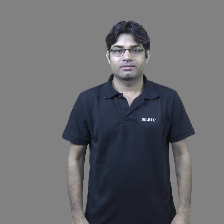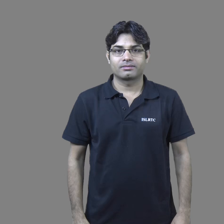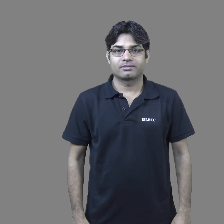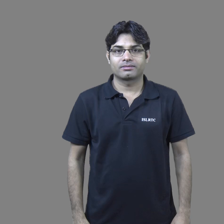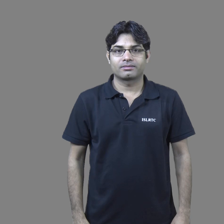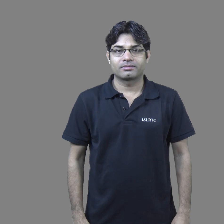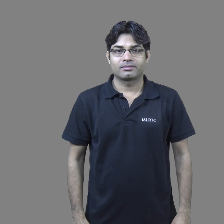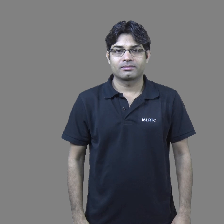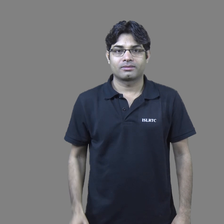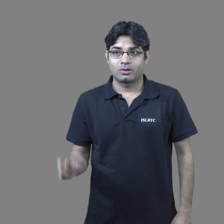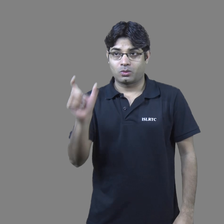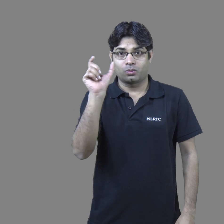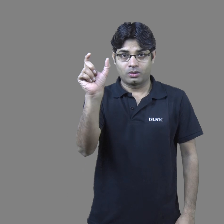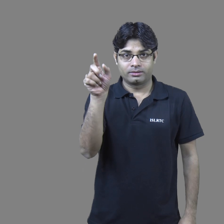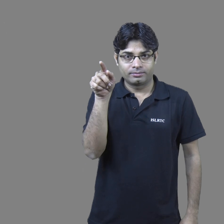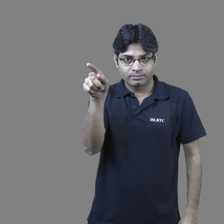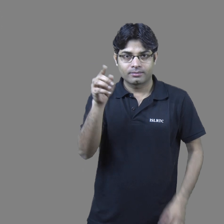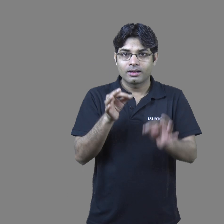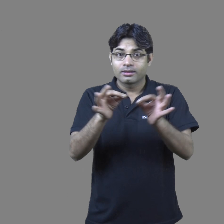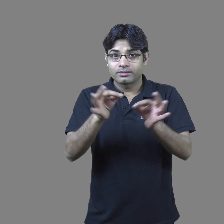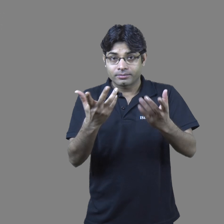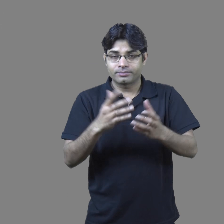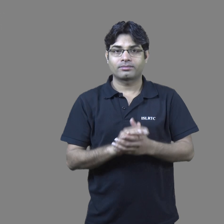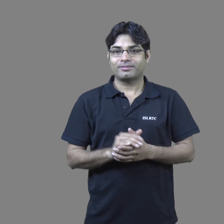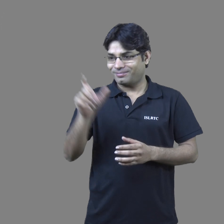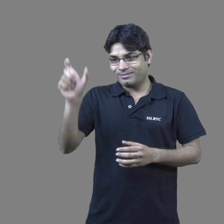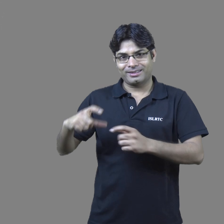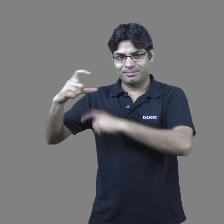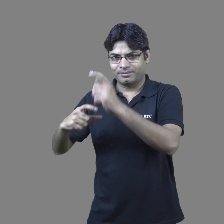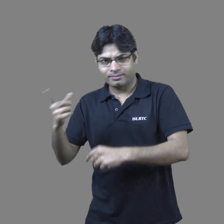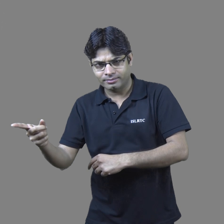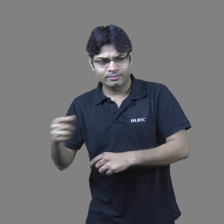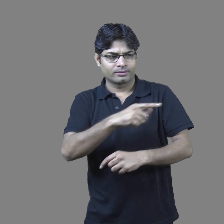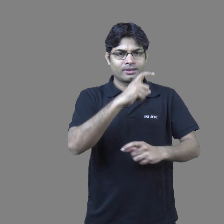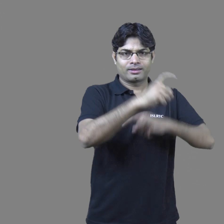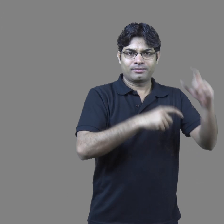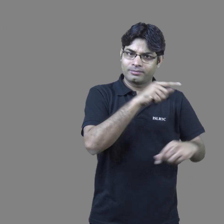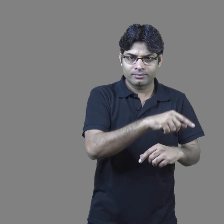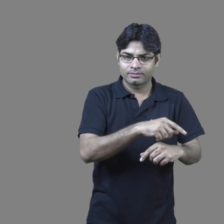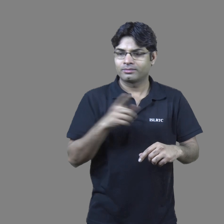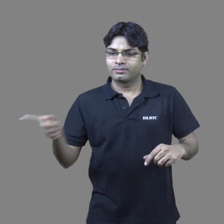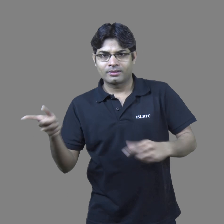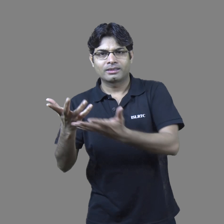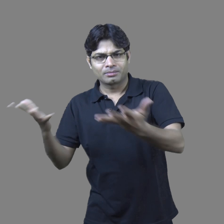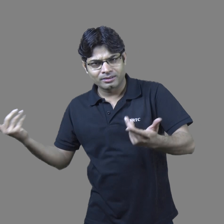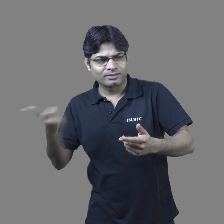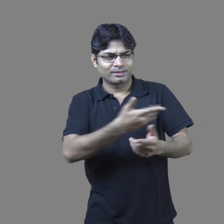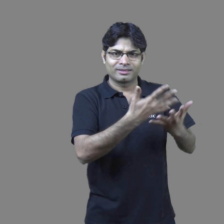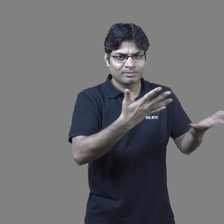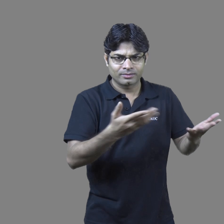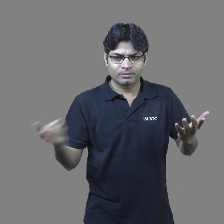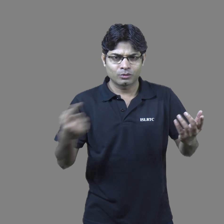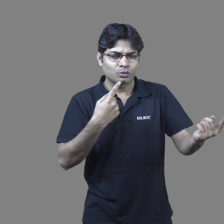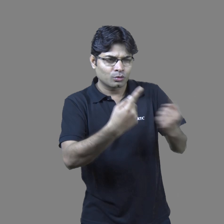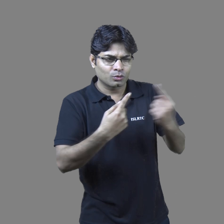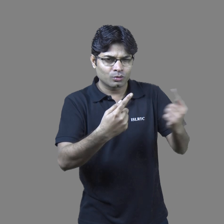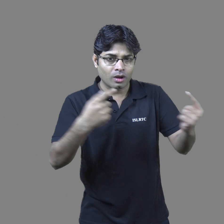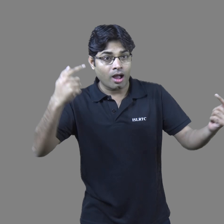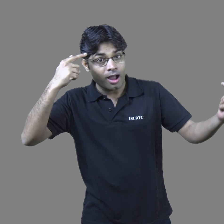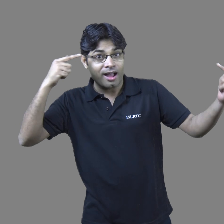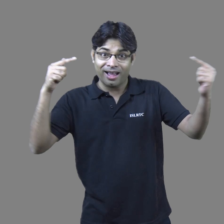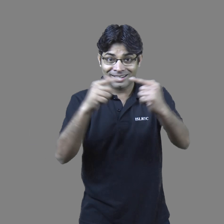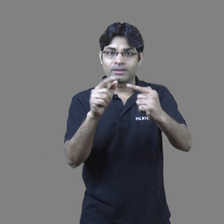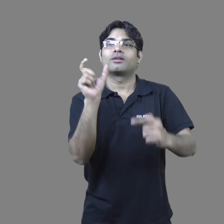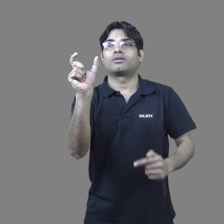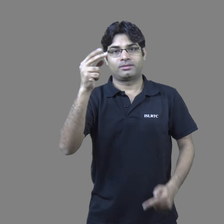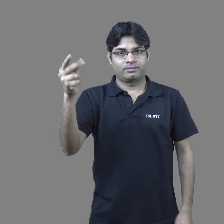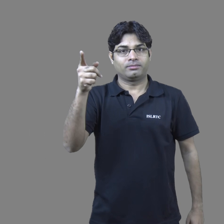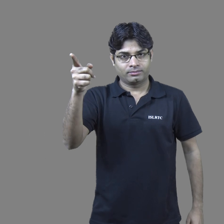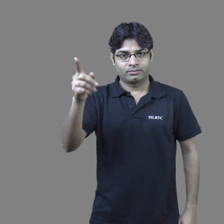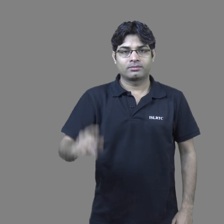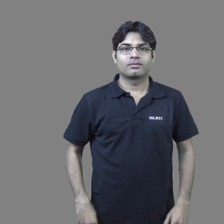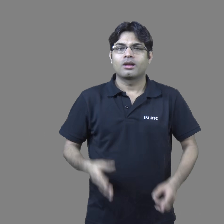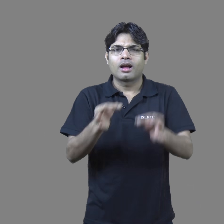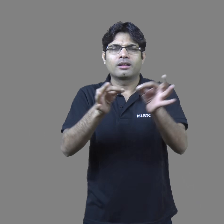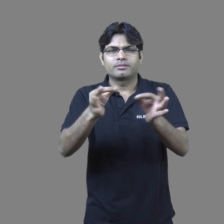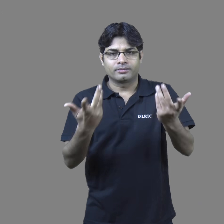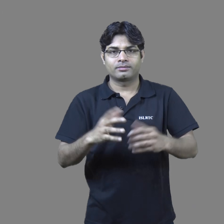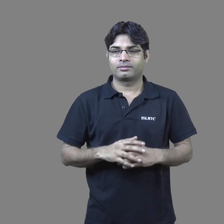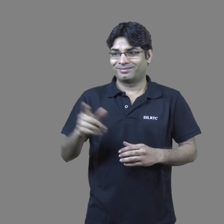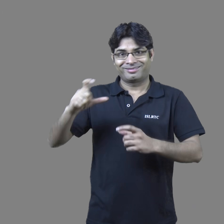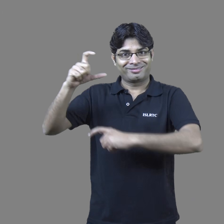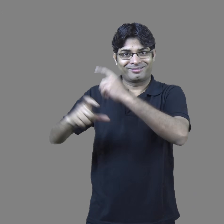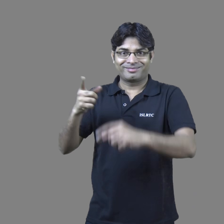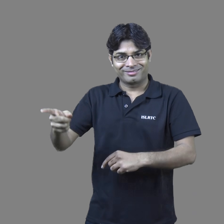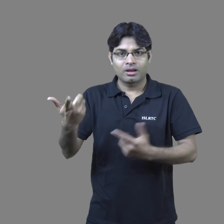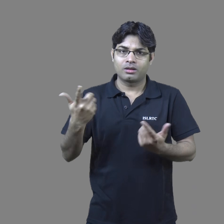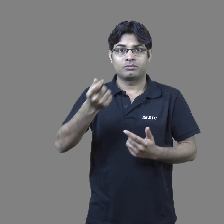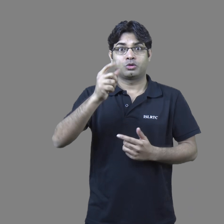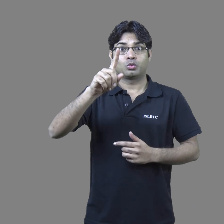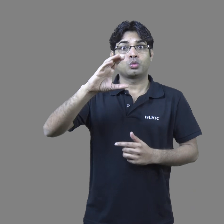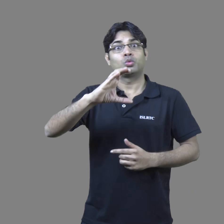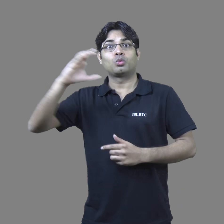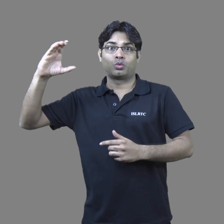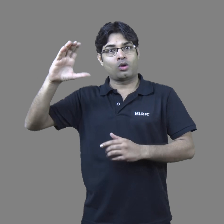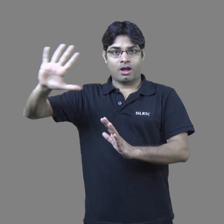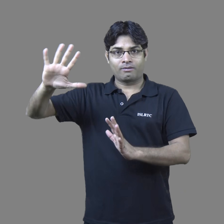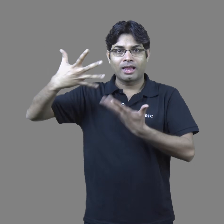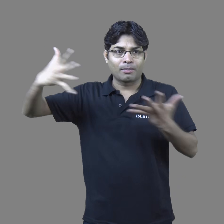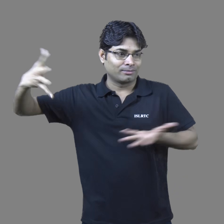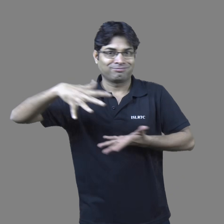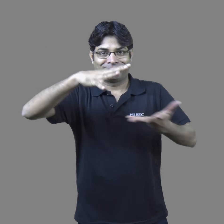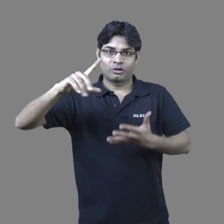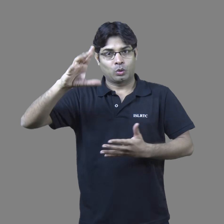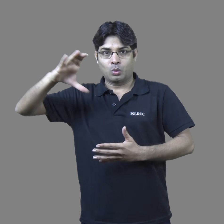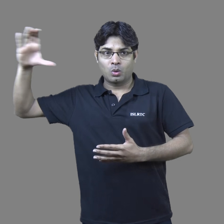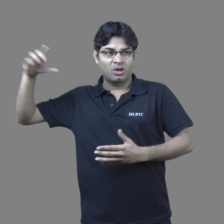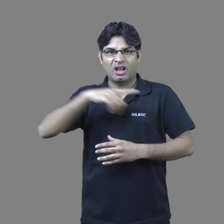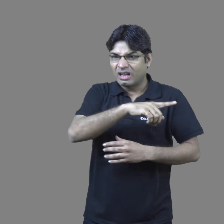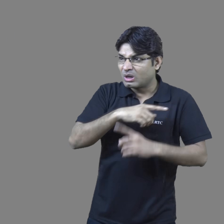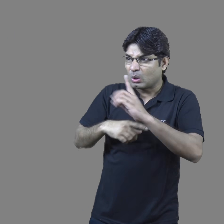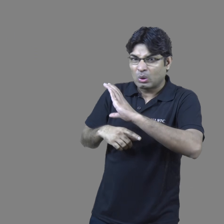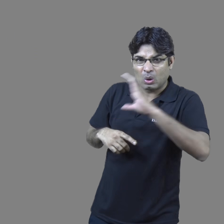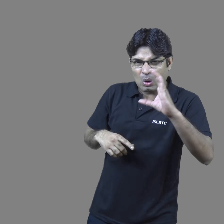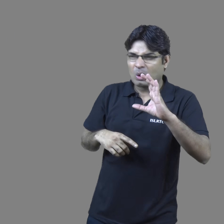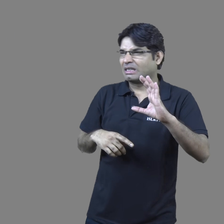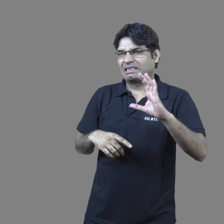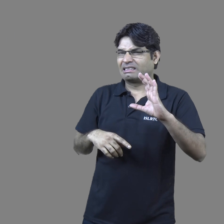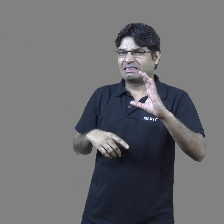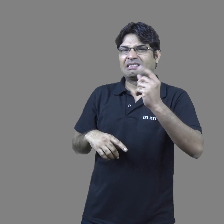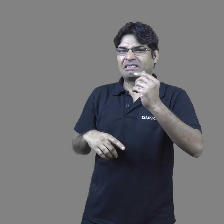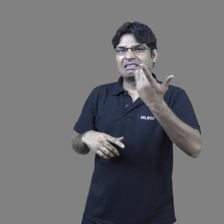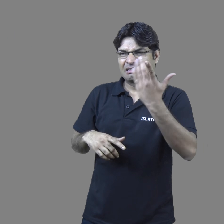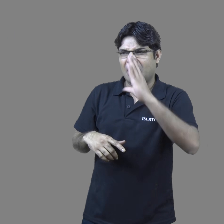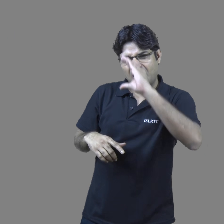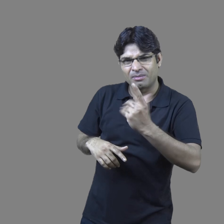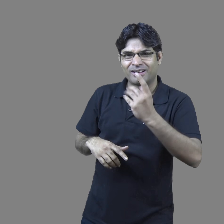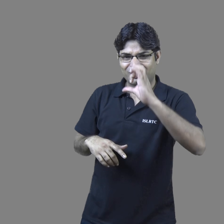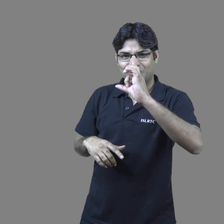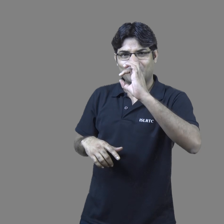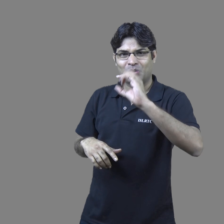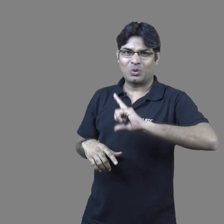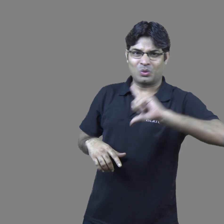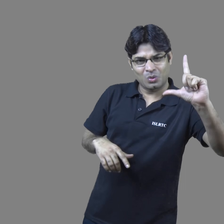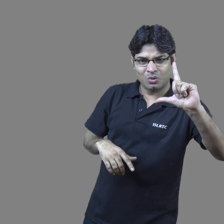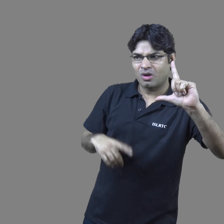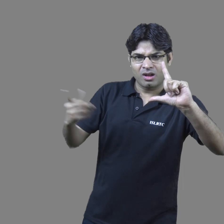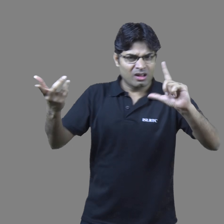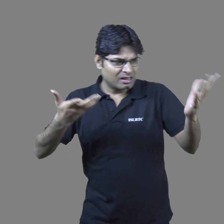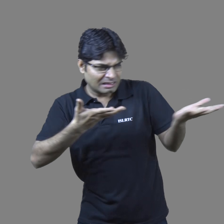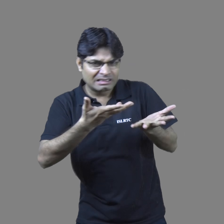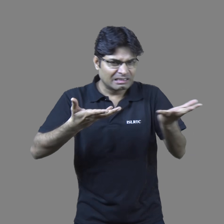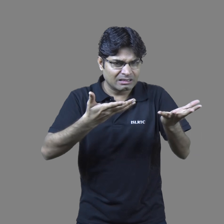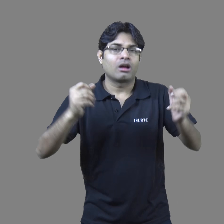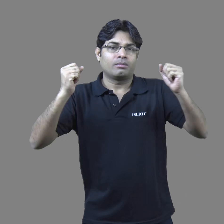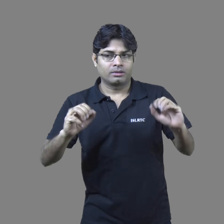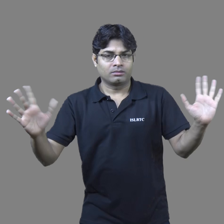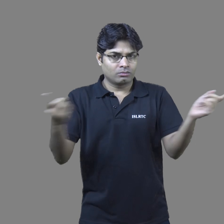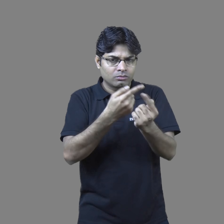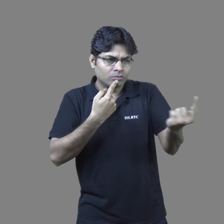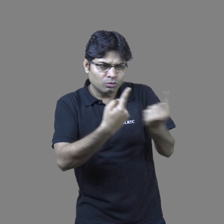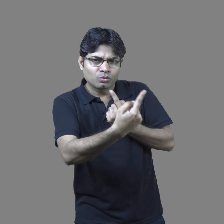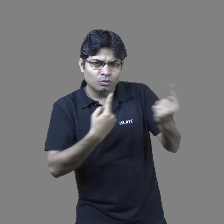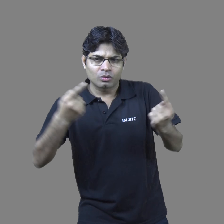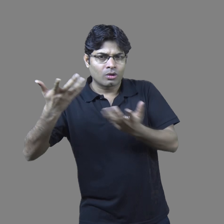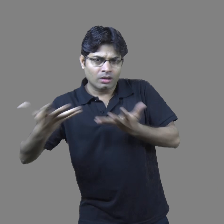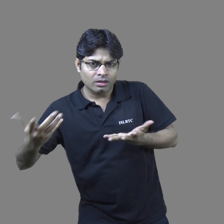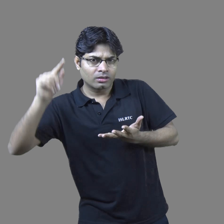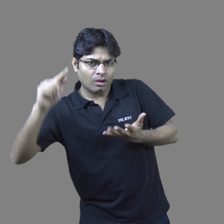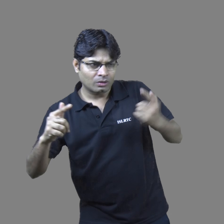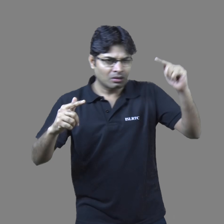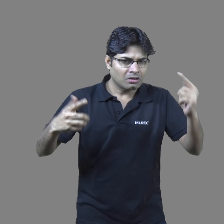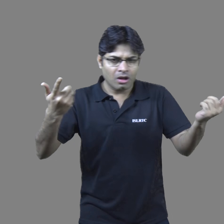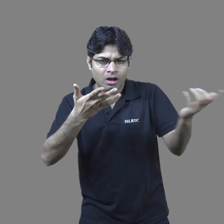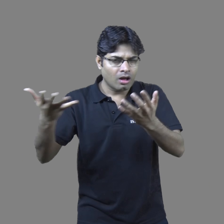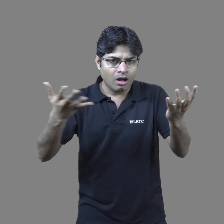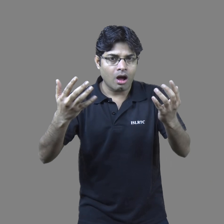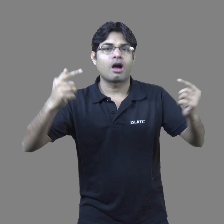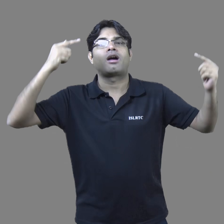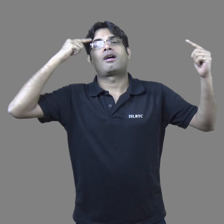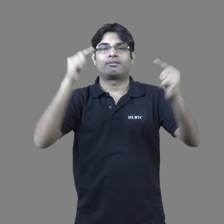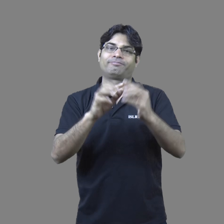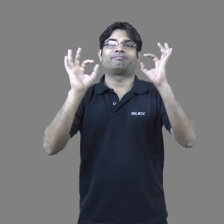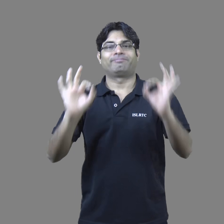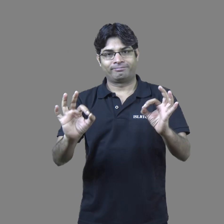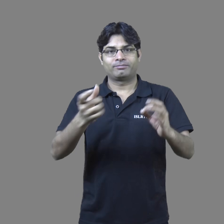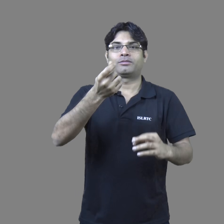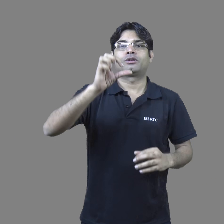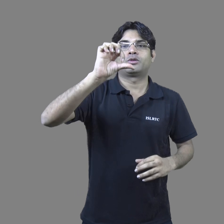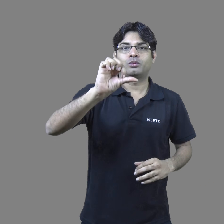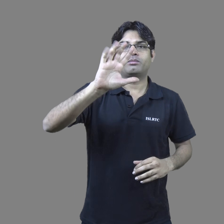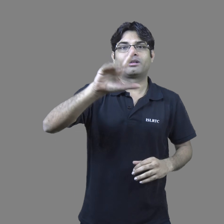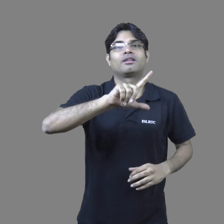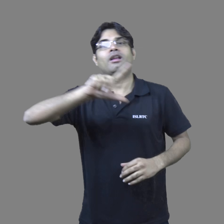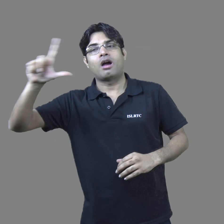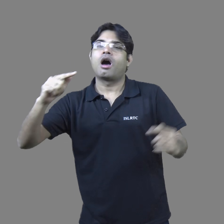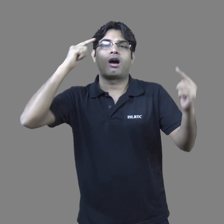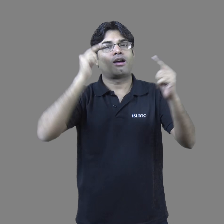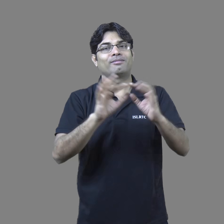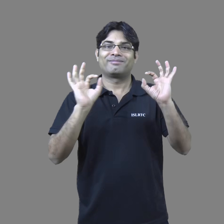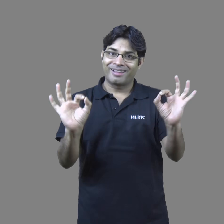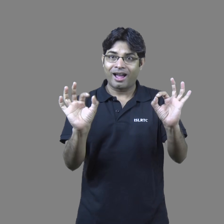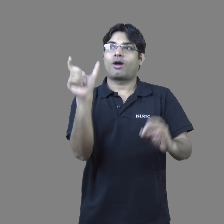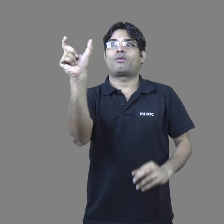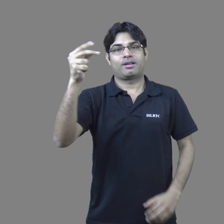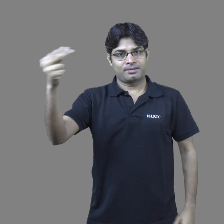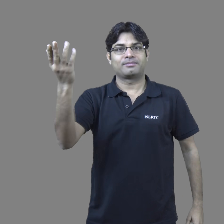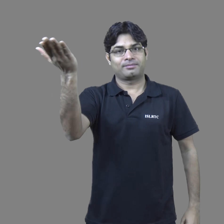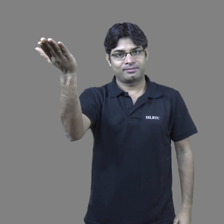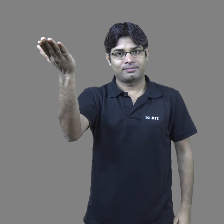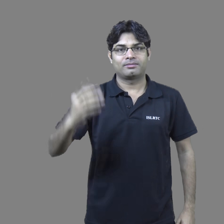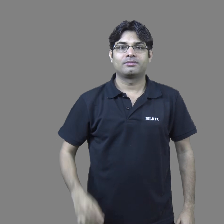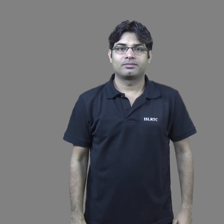Negotiate